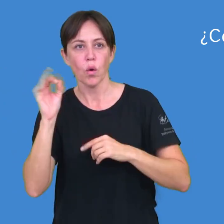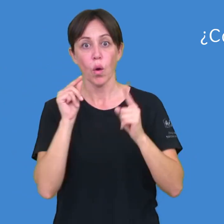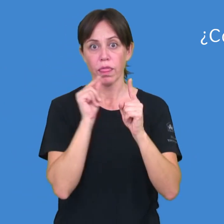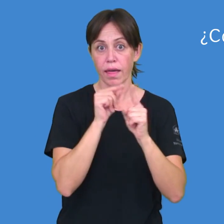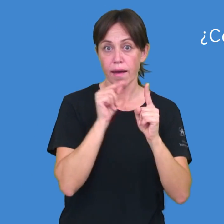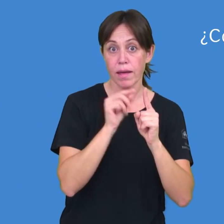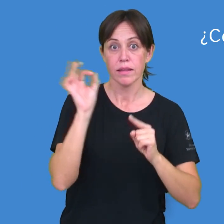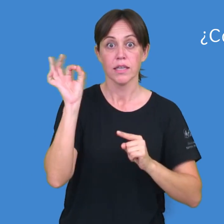diabetes